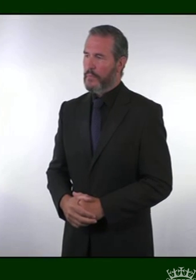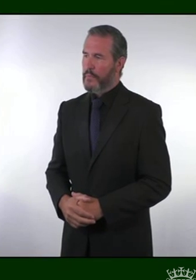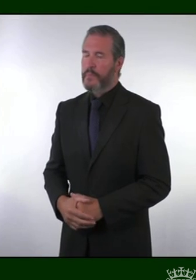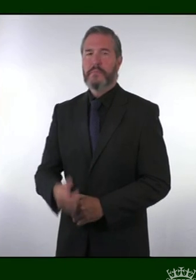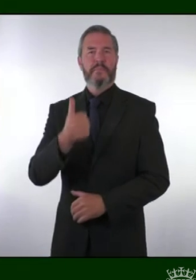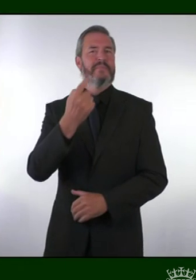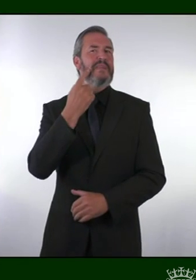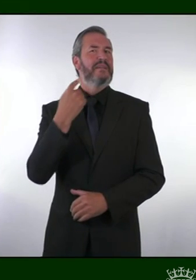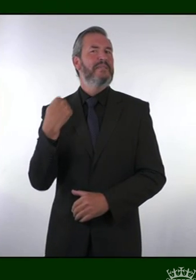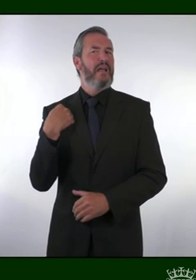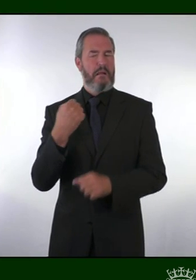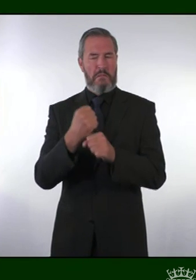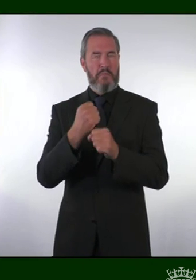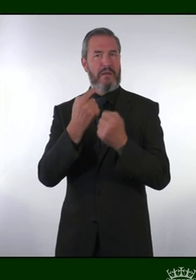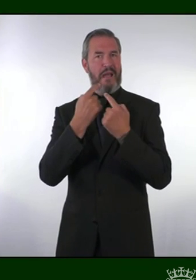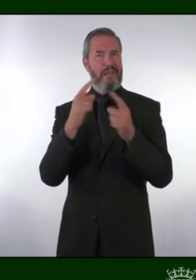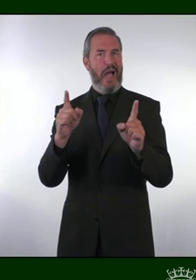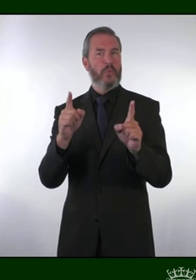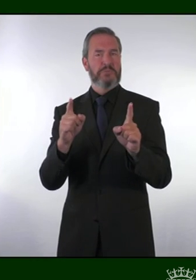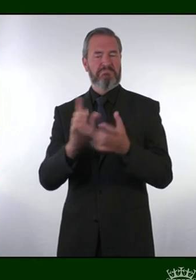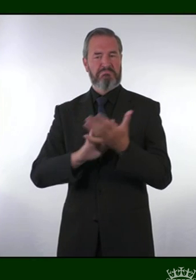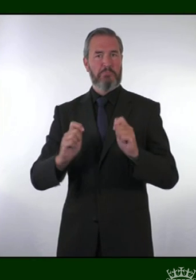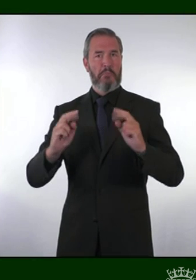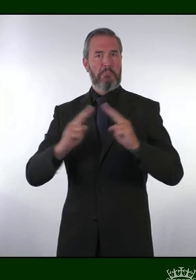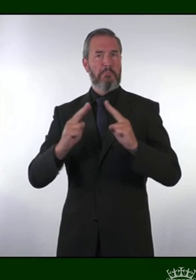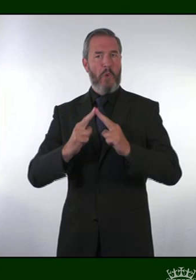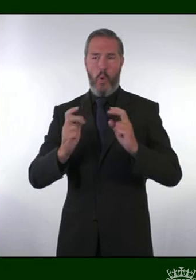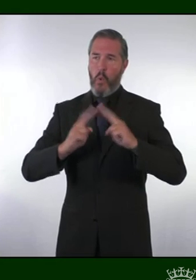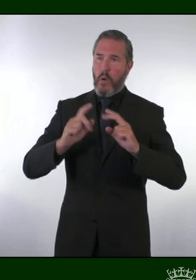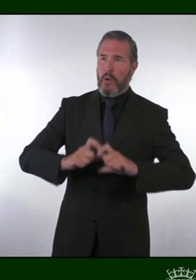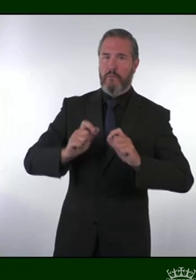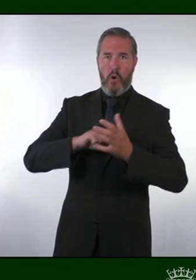Yesterday, the Government announced the next stage of easing lockdown restrictions.